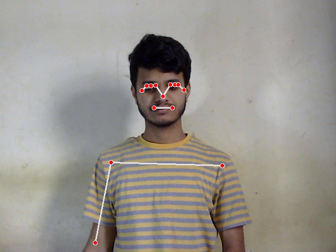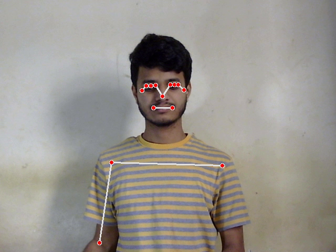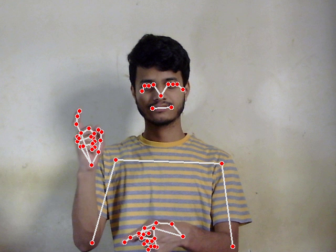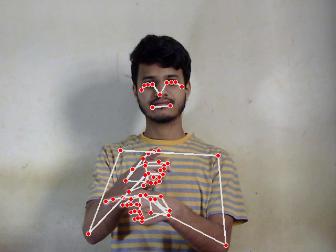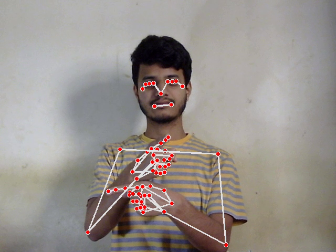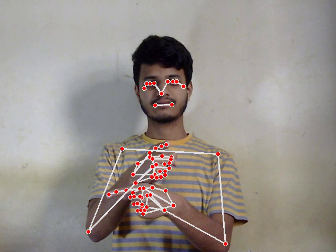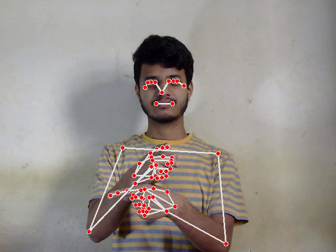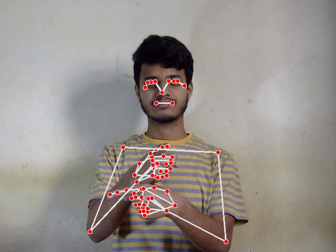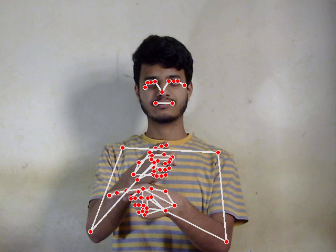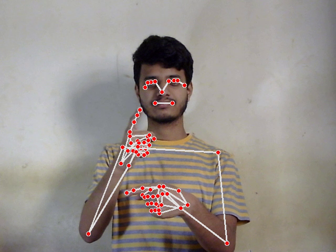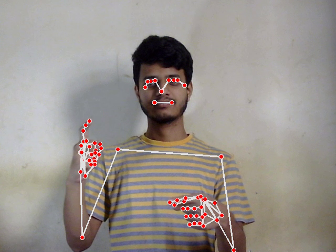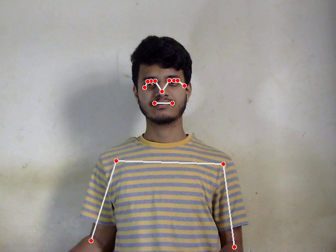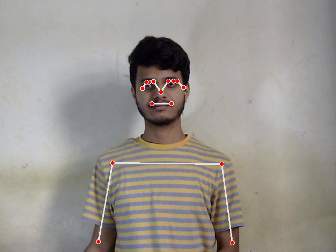right